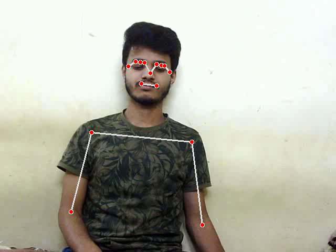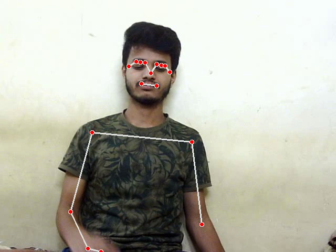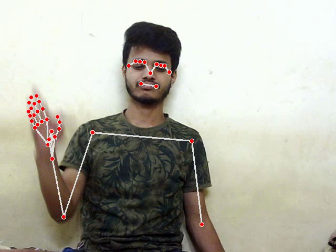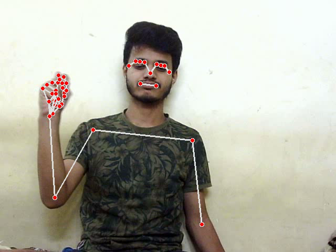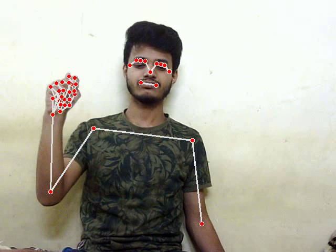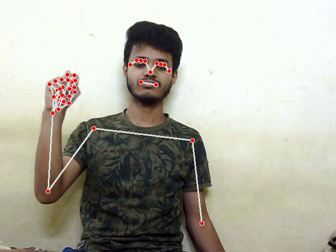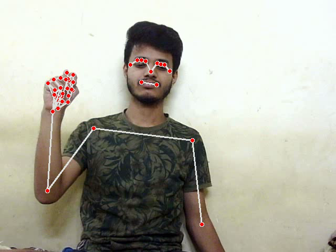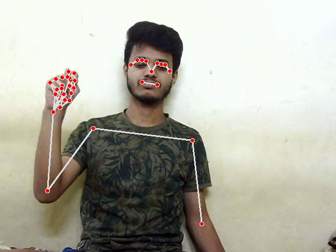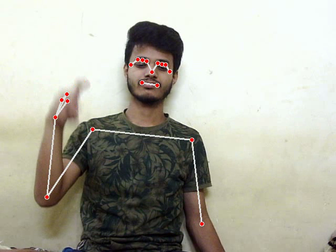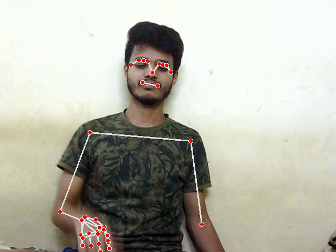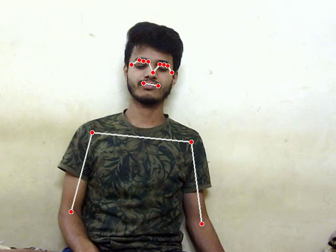bathroom